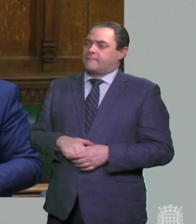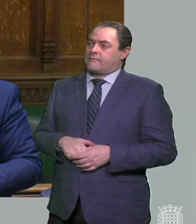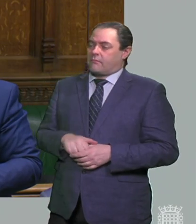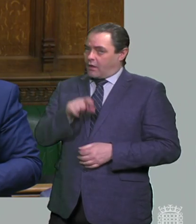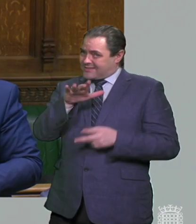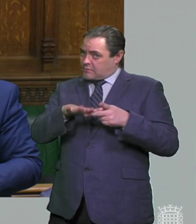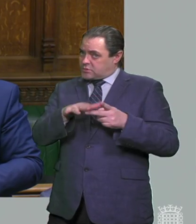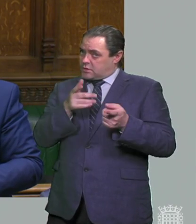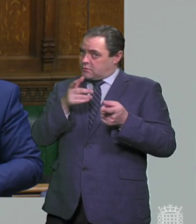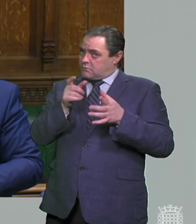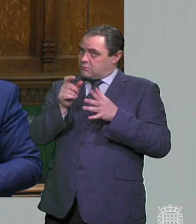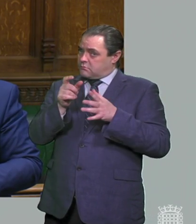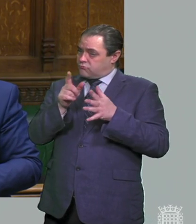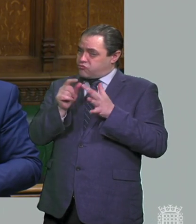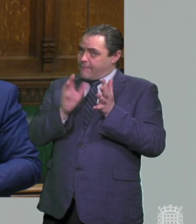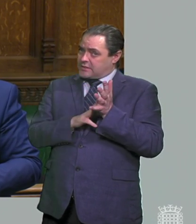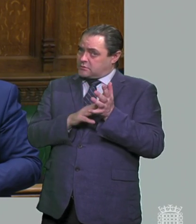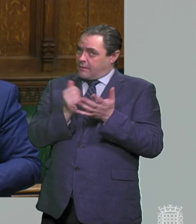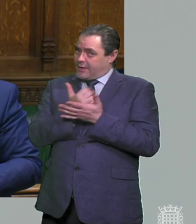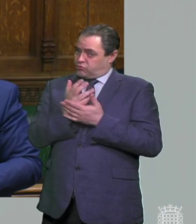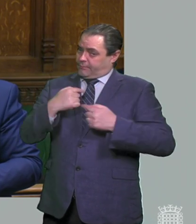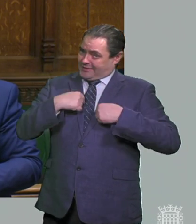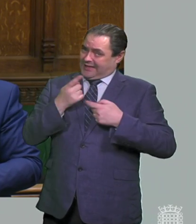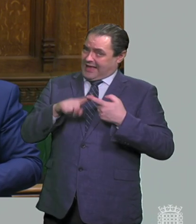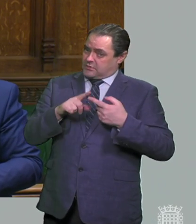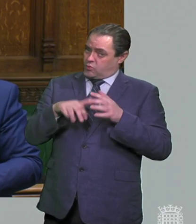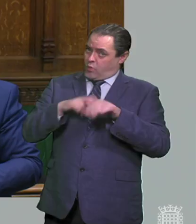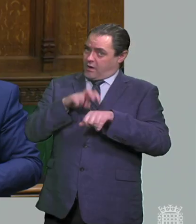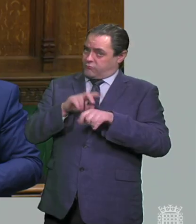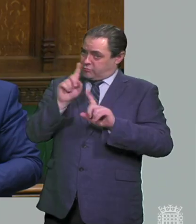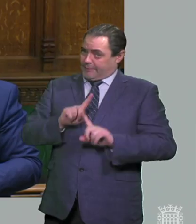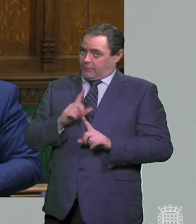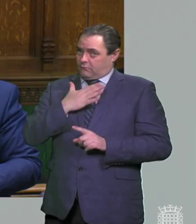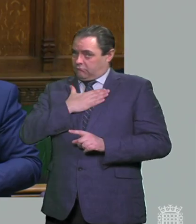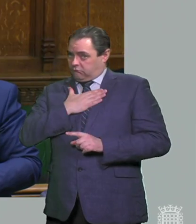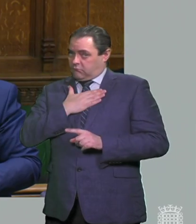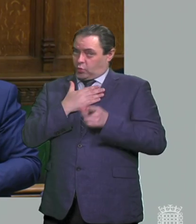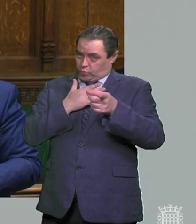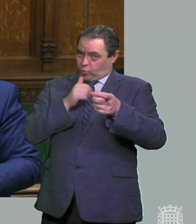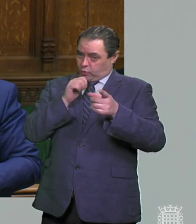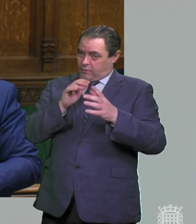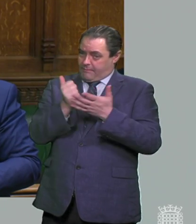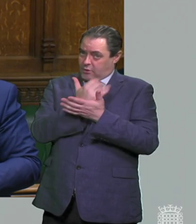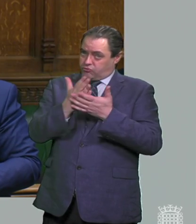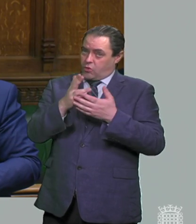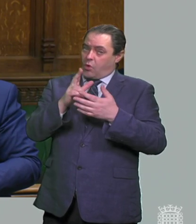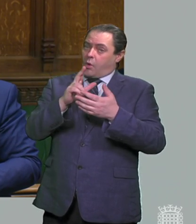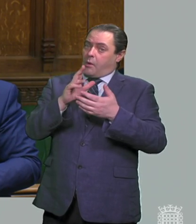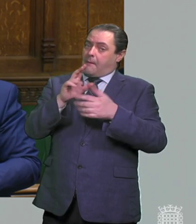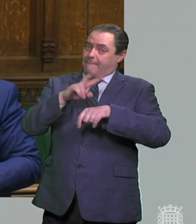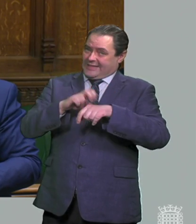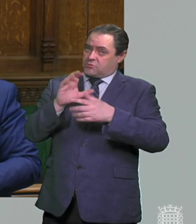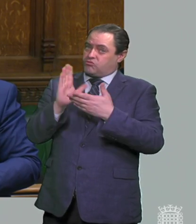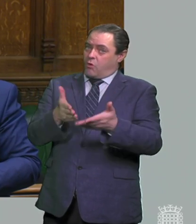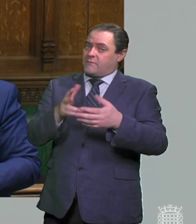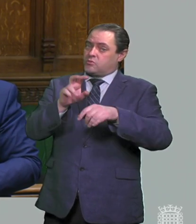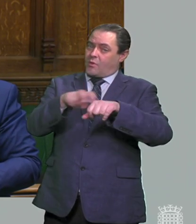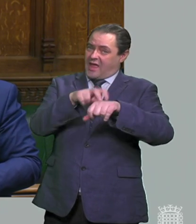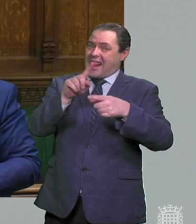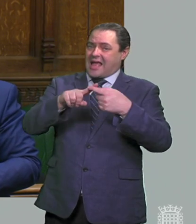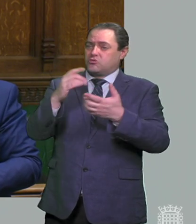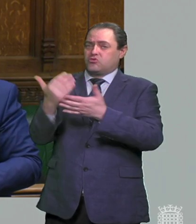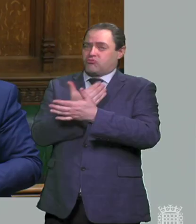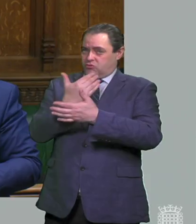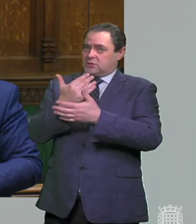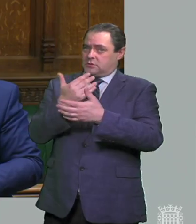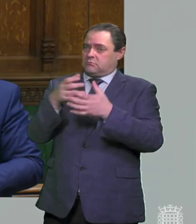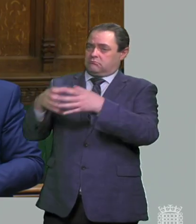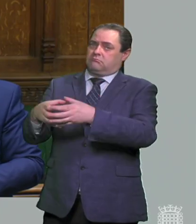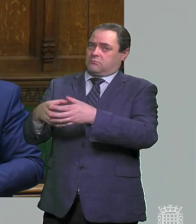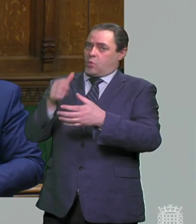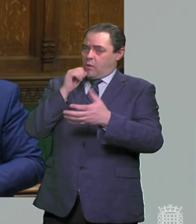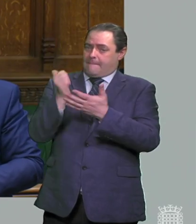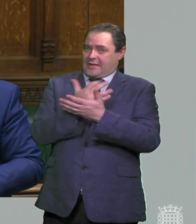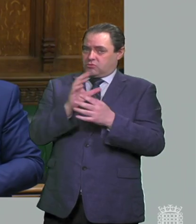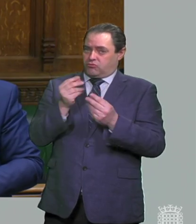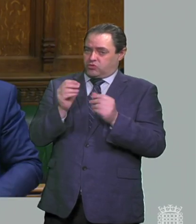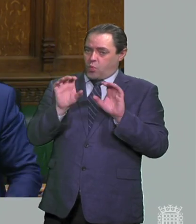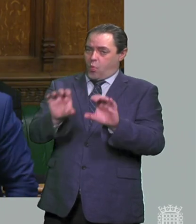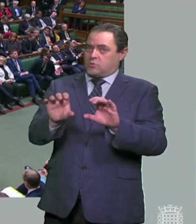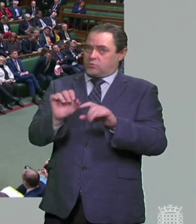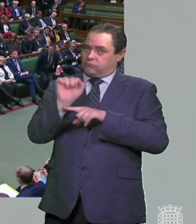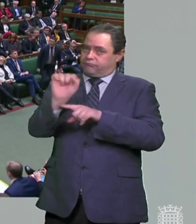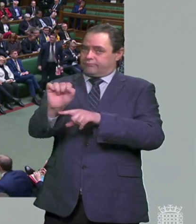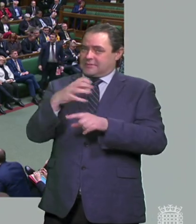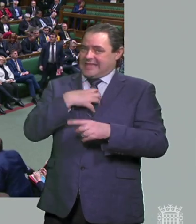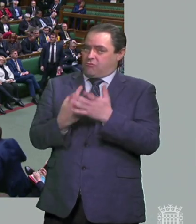Will the Deputy Prime Minister assure me and the people of Northern Ireland that the Government will provide the Police Service of Northern Ireland and the Security Service with the resources that they need to counter this serious terrorist threat?